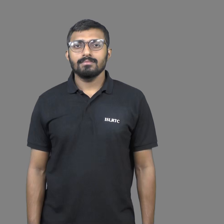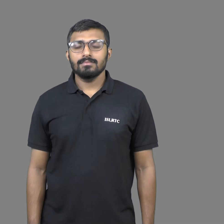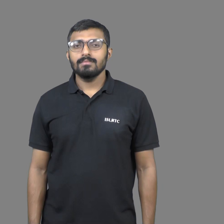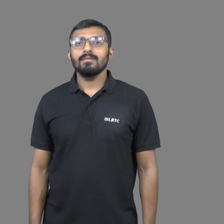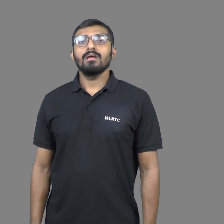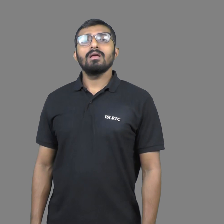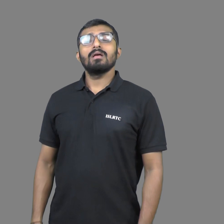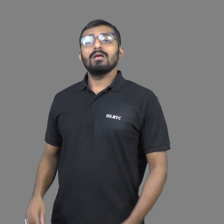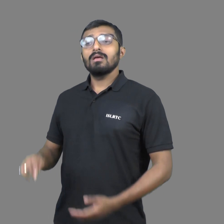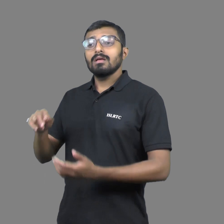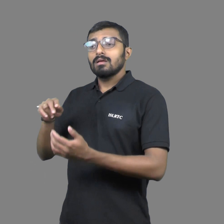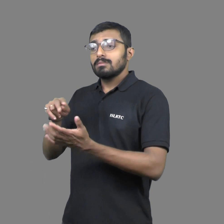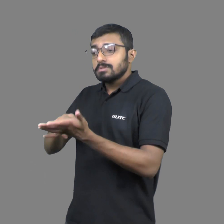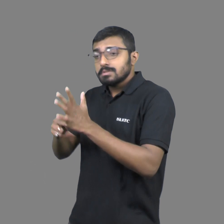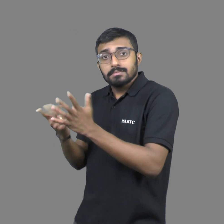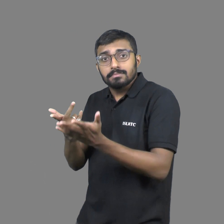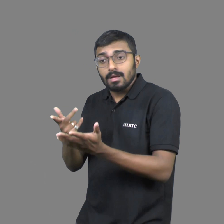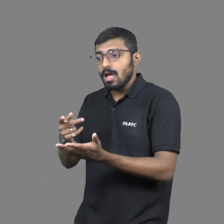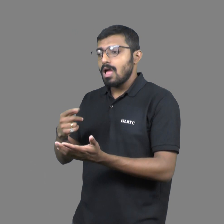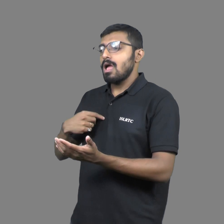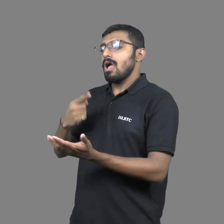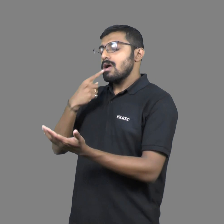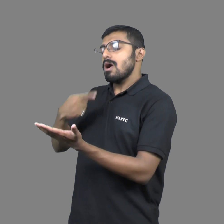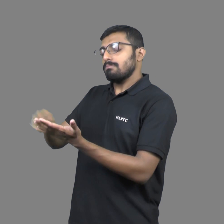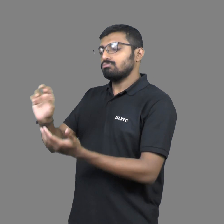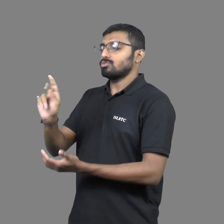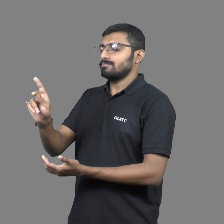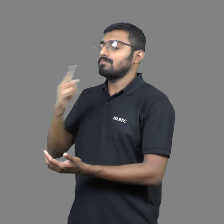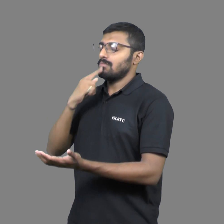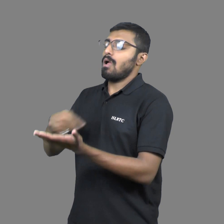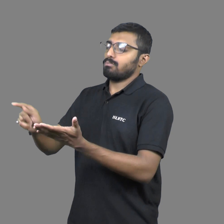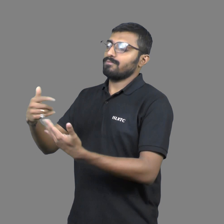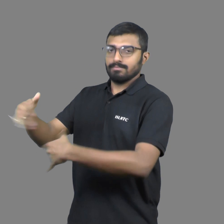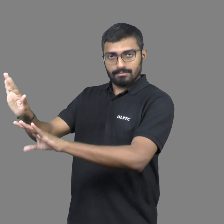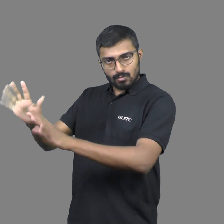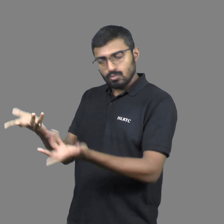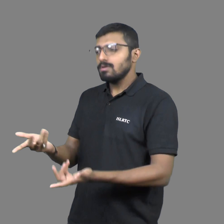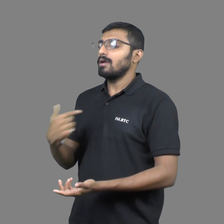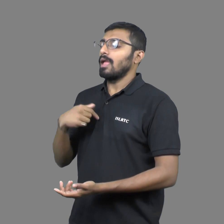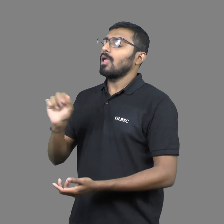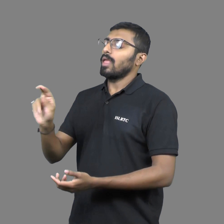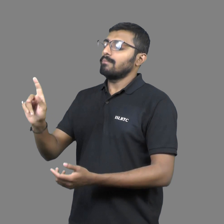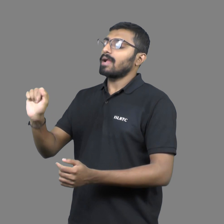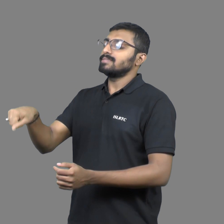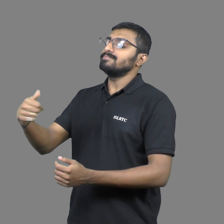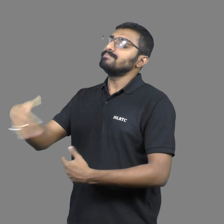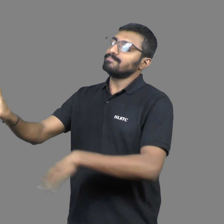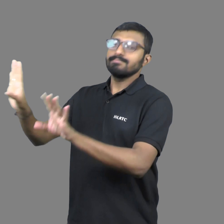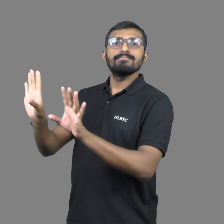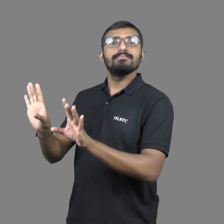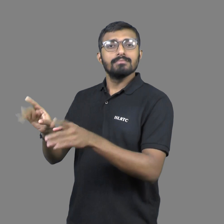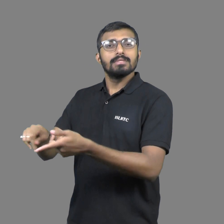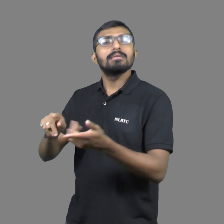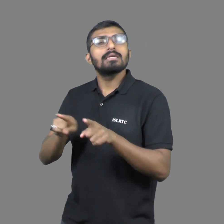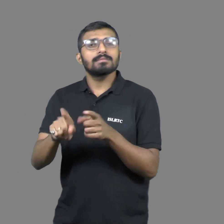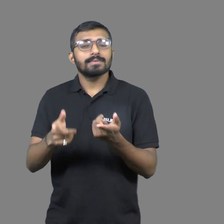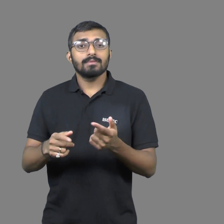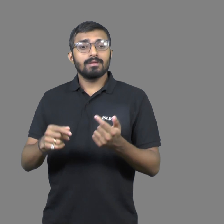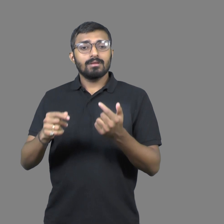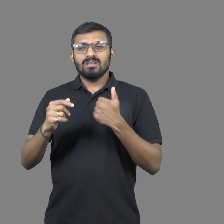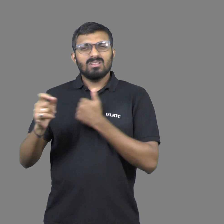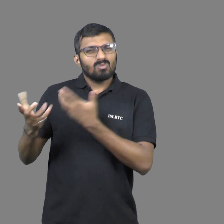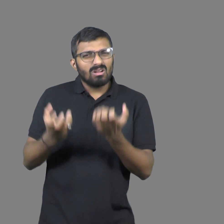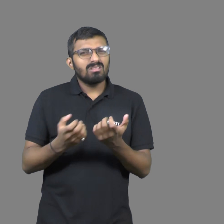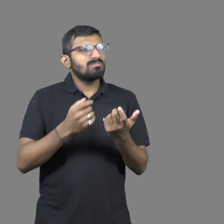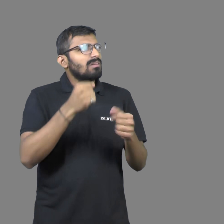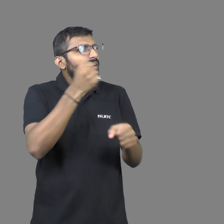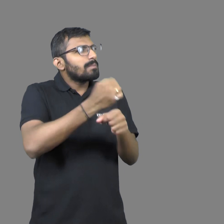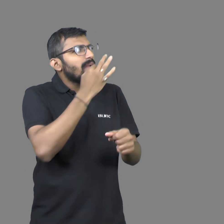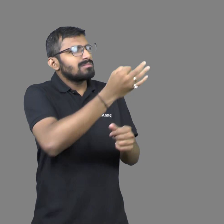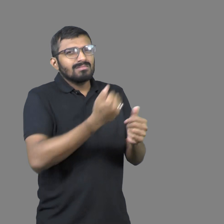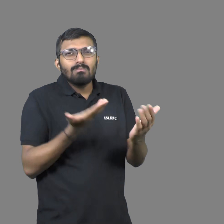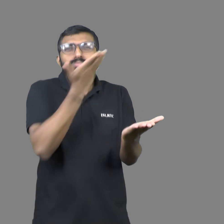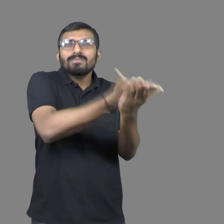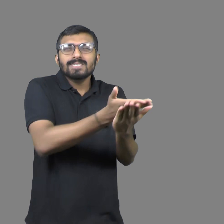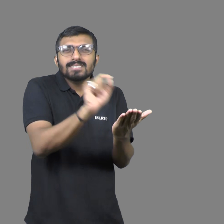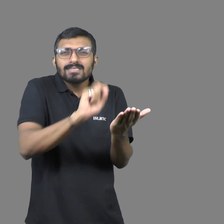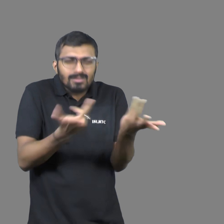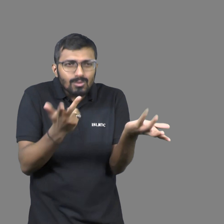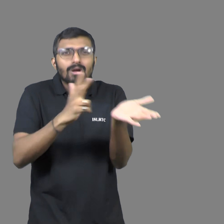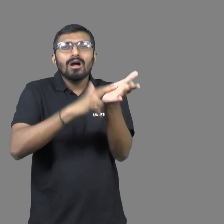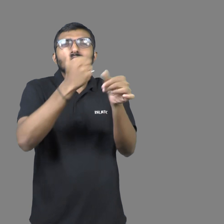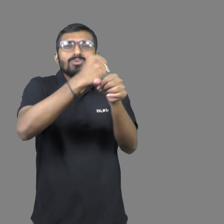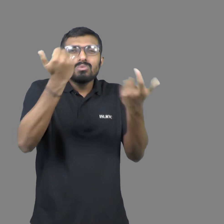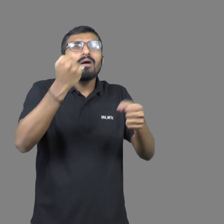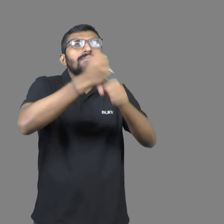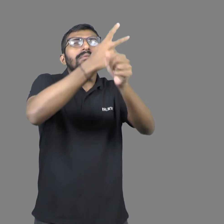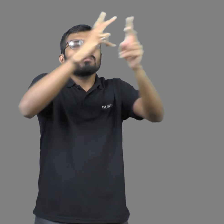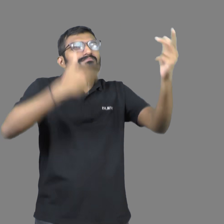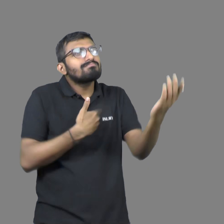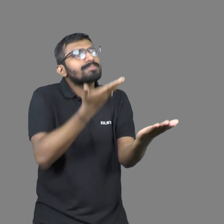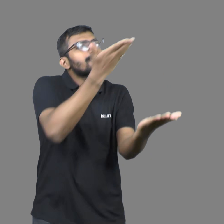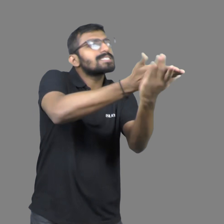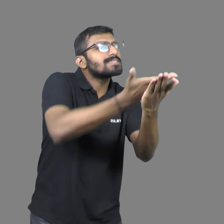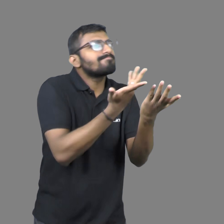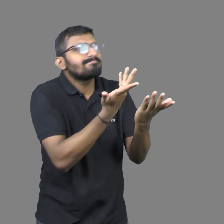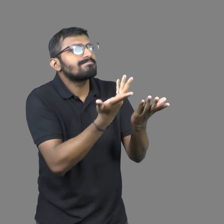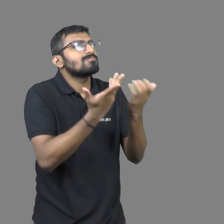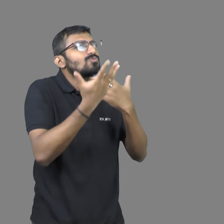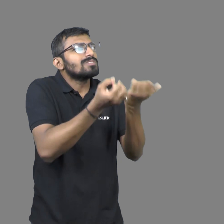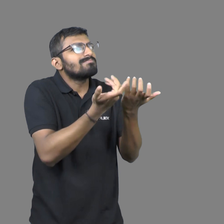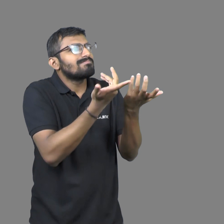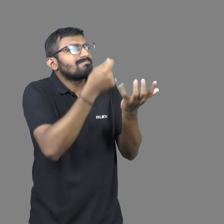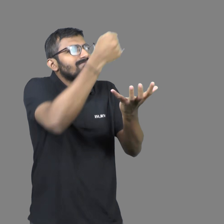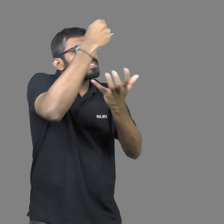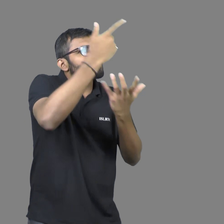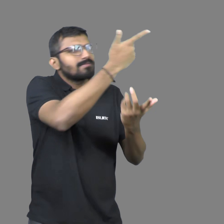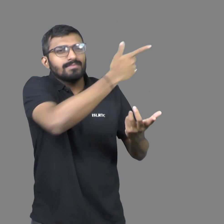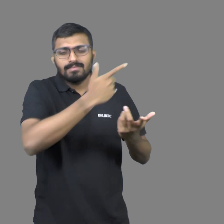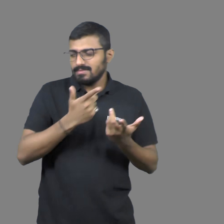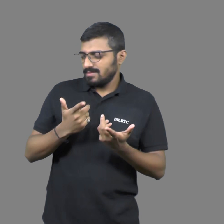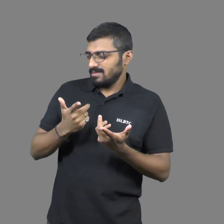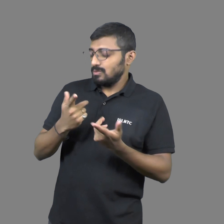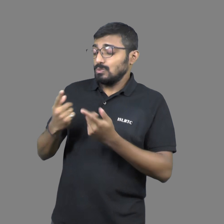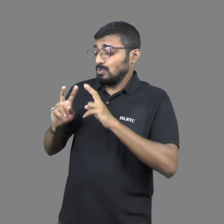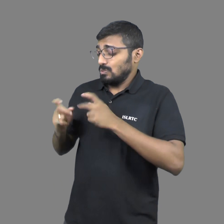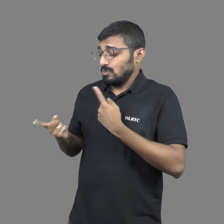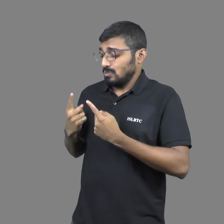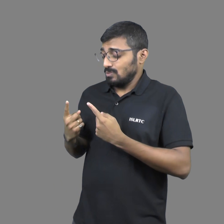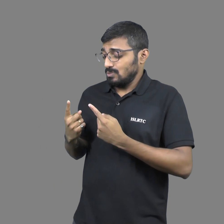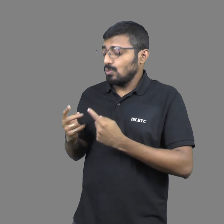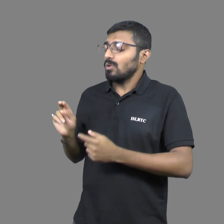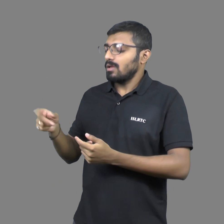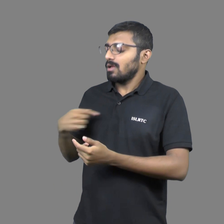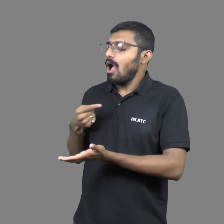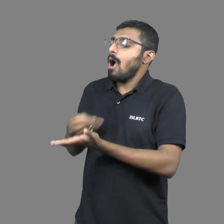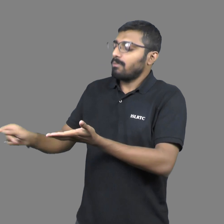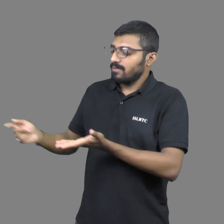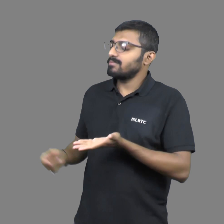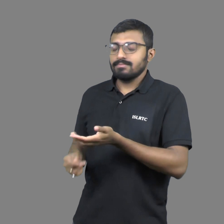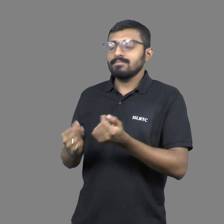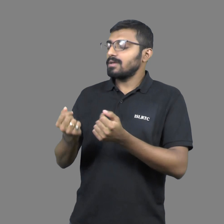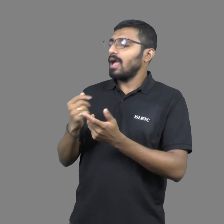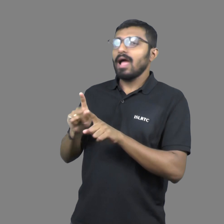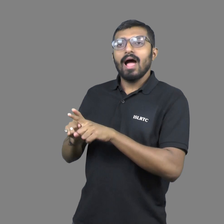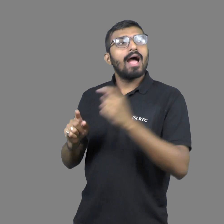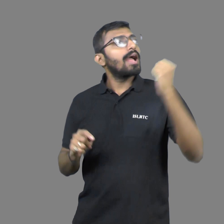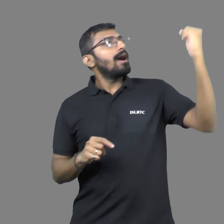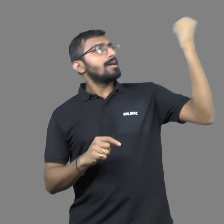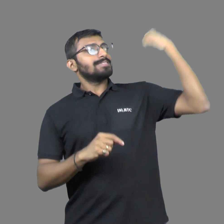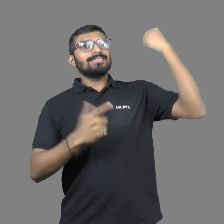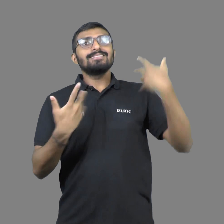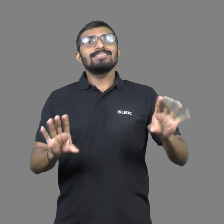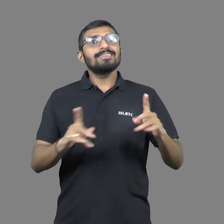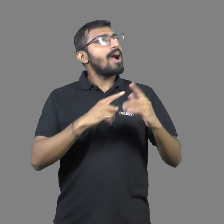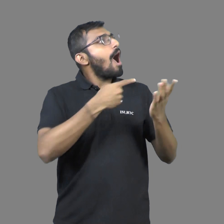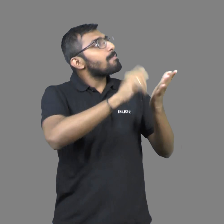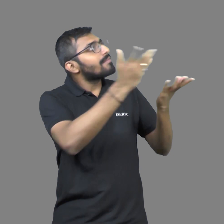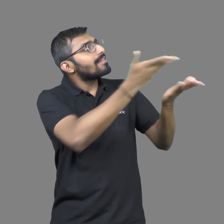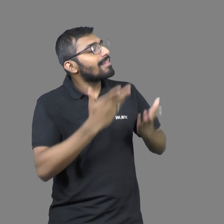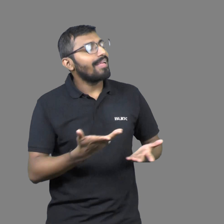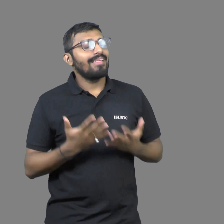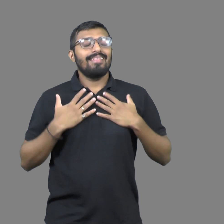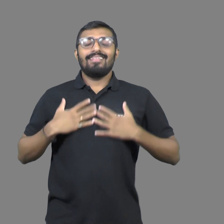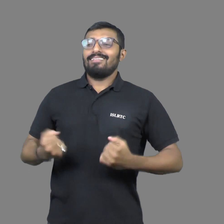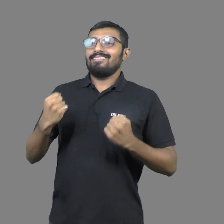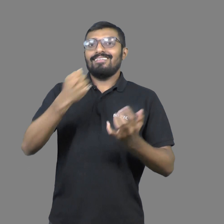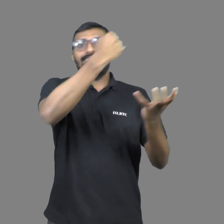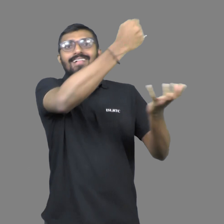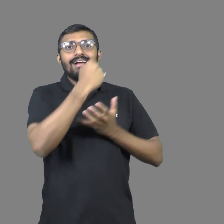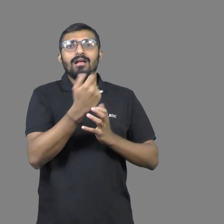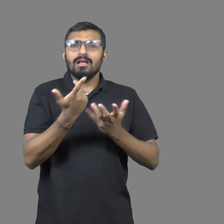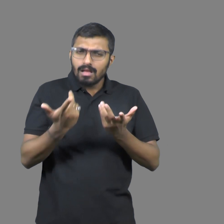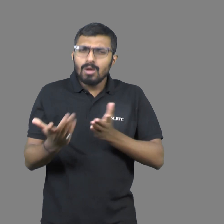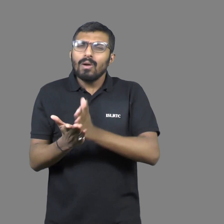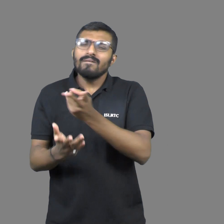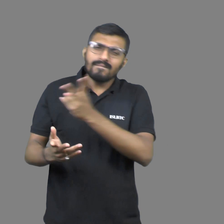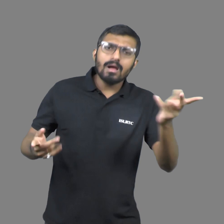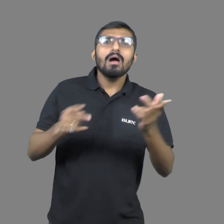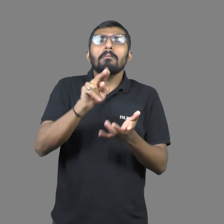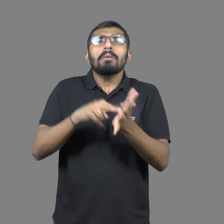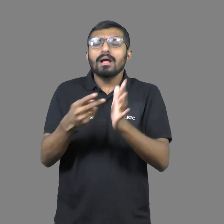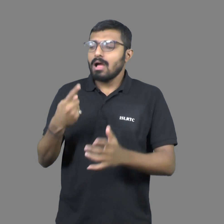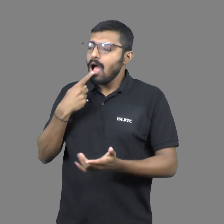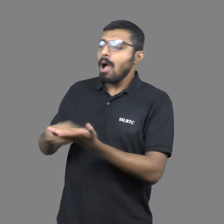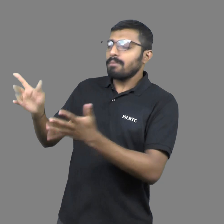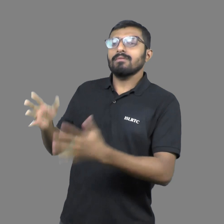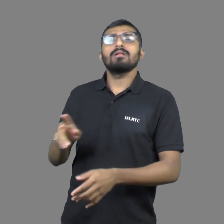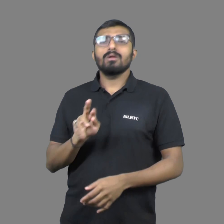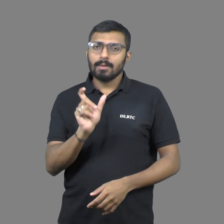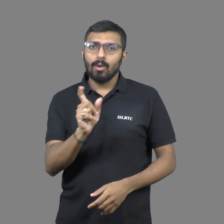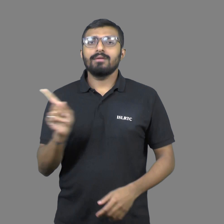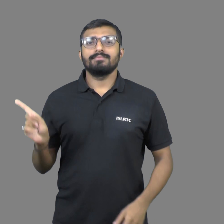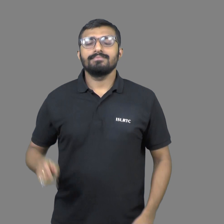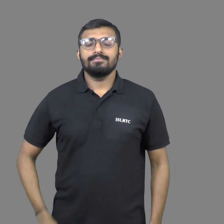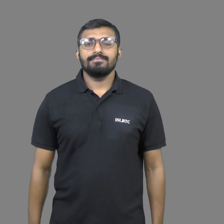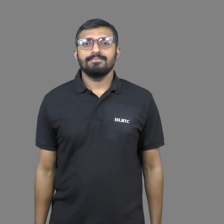Assent Agree Approve